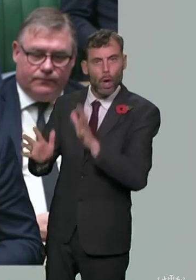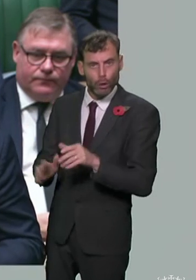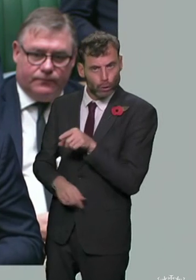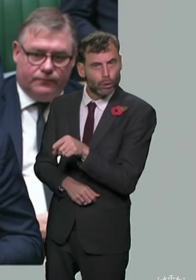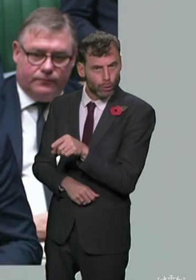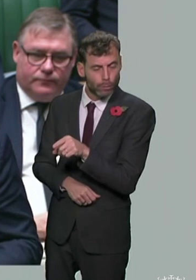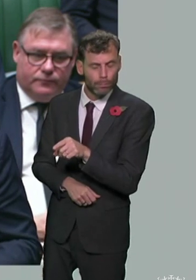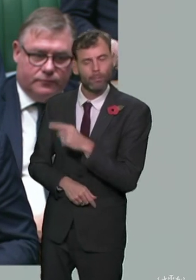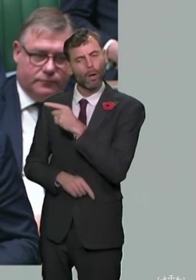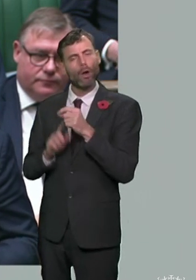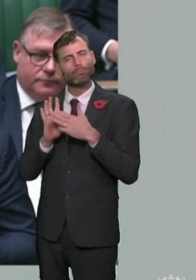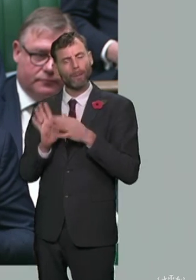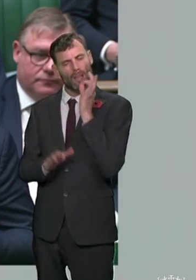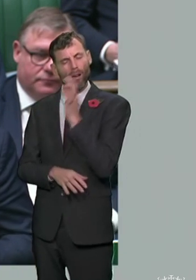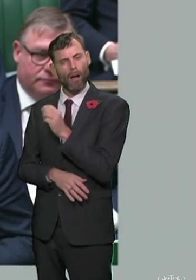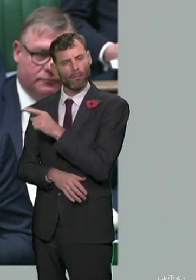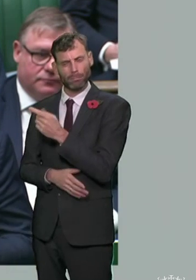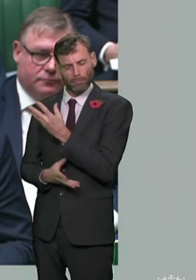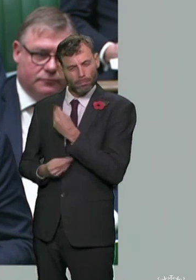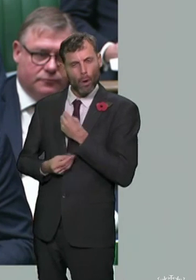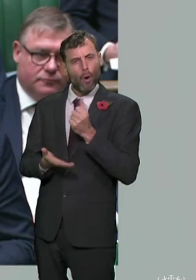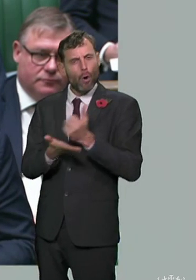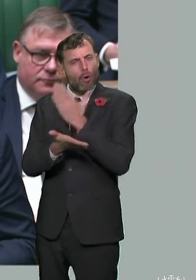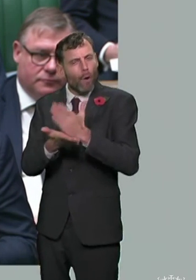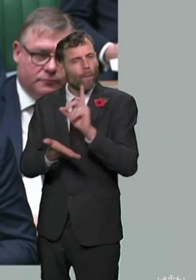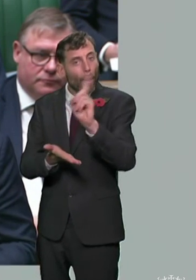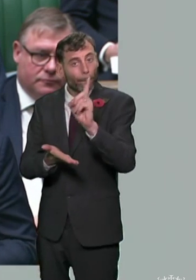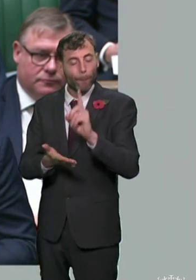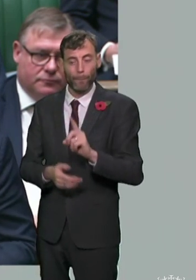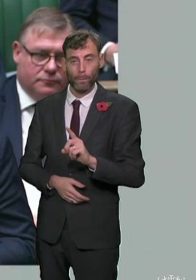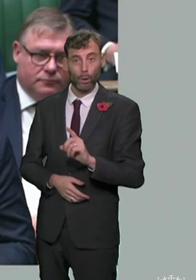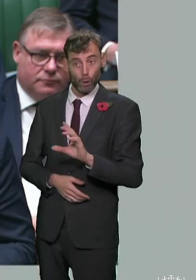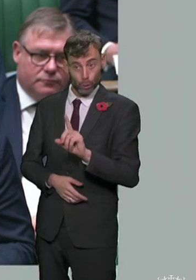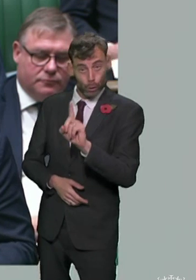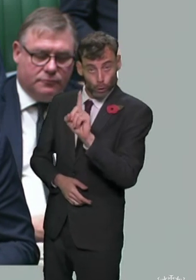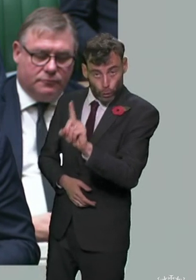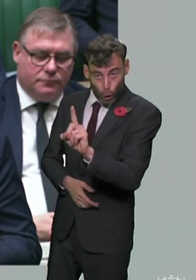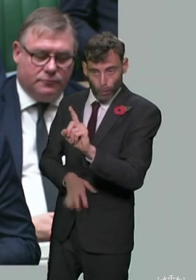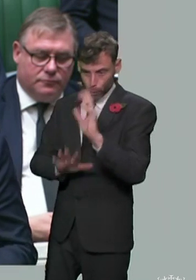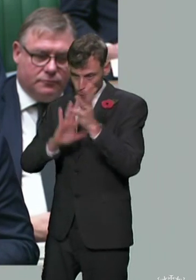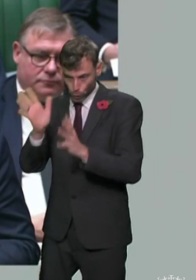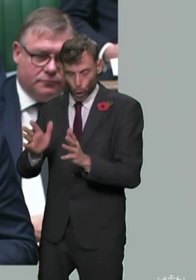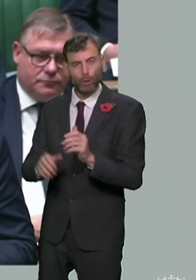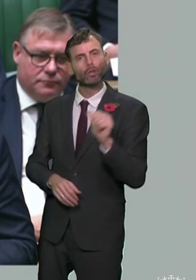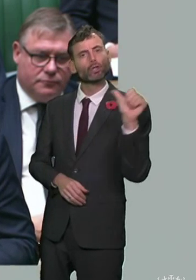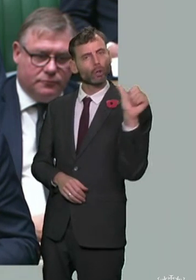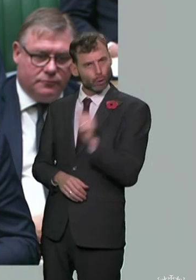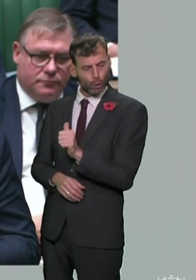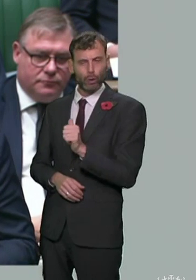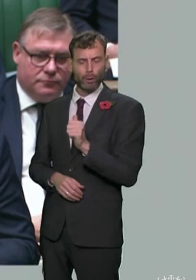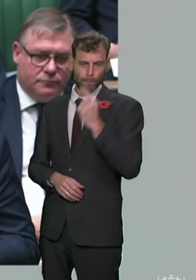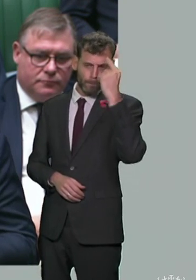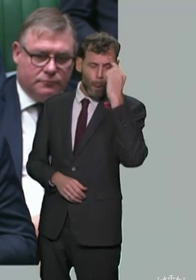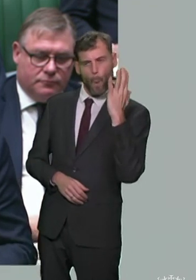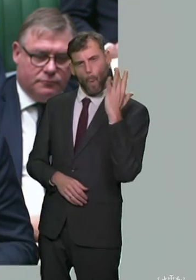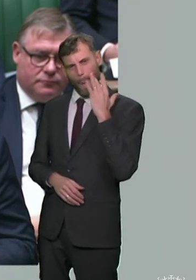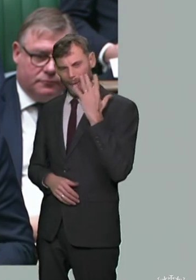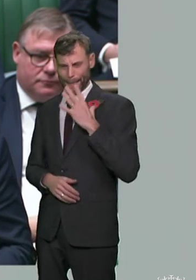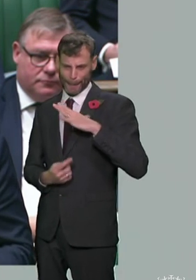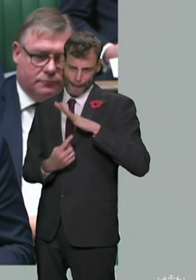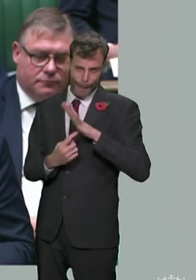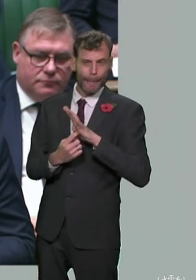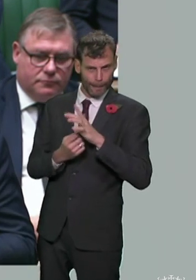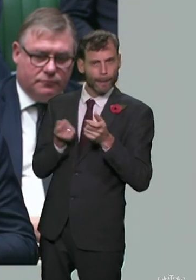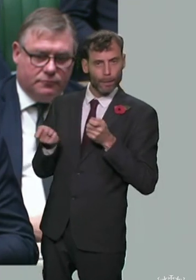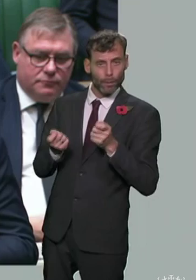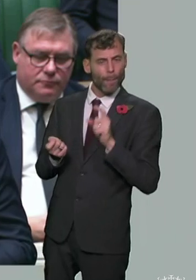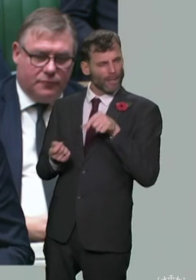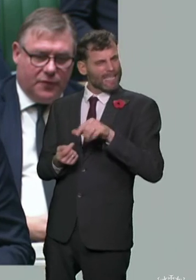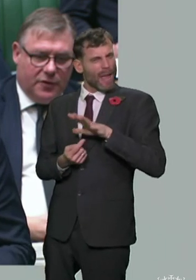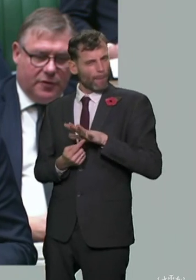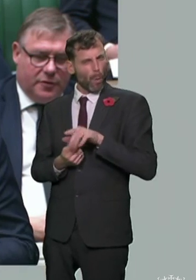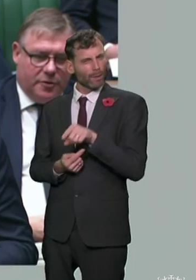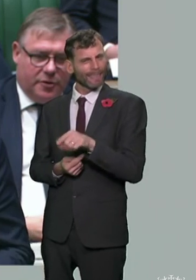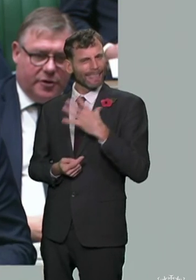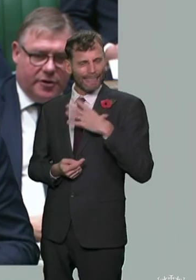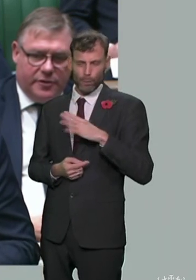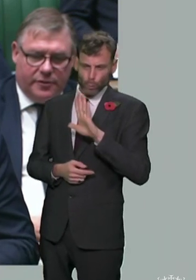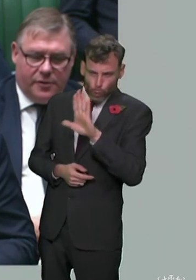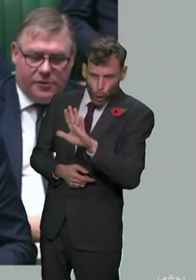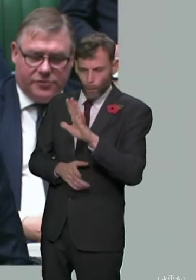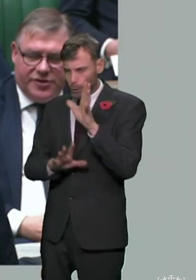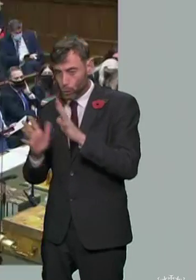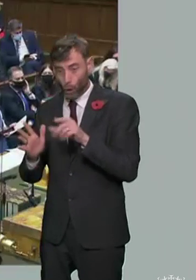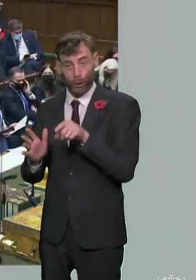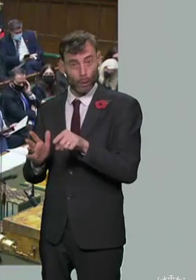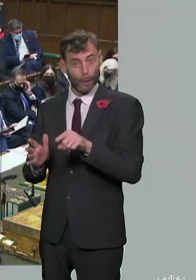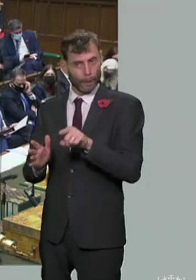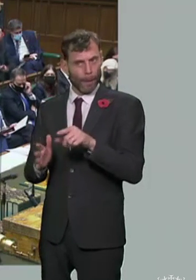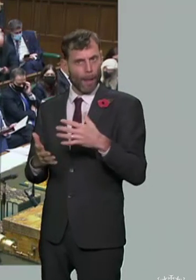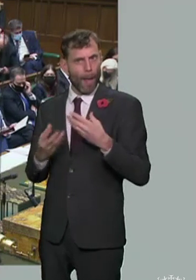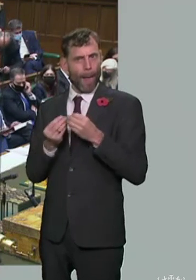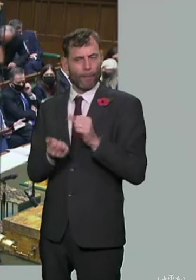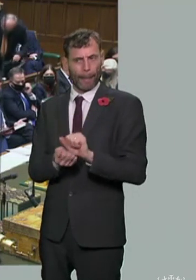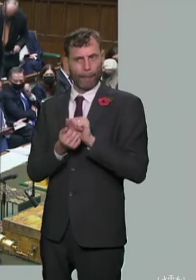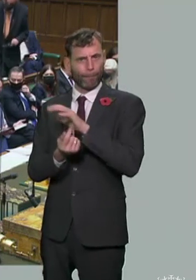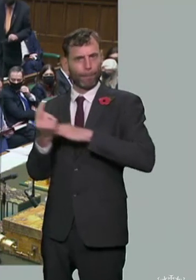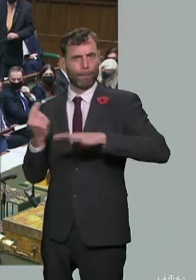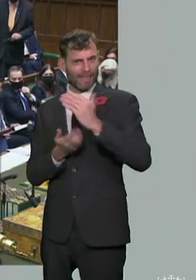Can the Prime Minister confirm that while stops and searches must be proportionate and not discriminatory, they remain an important part of keeping our streets and communities safe?